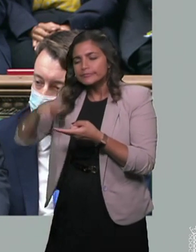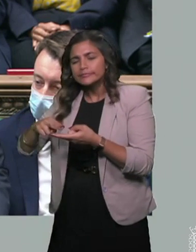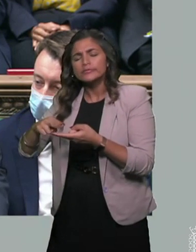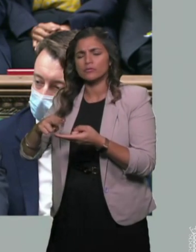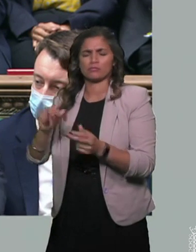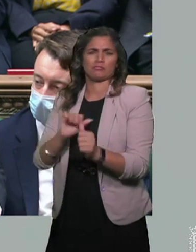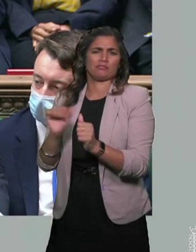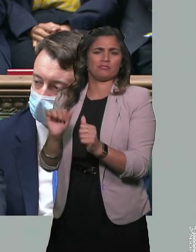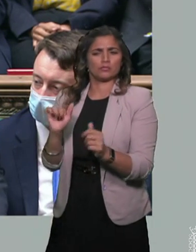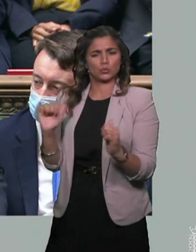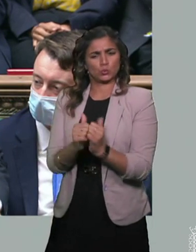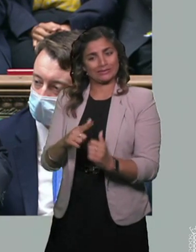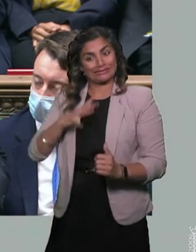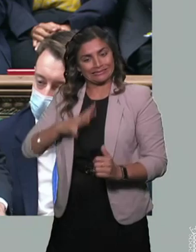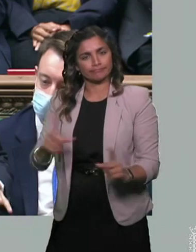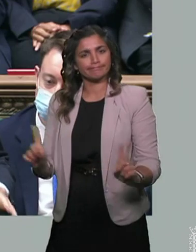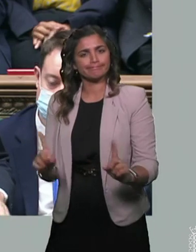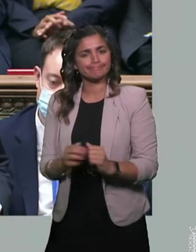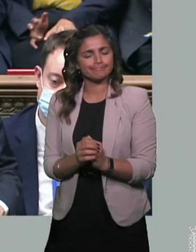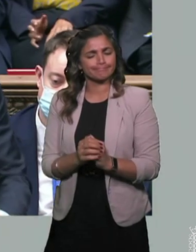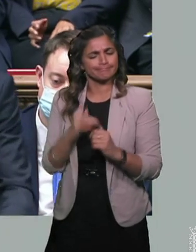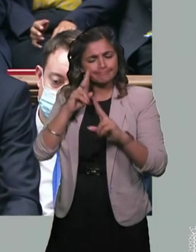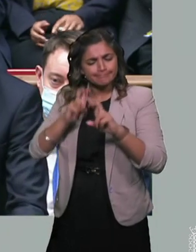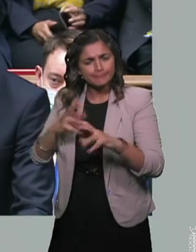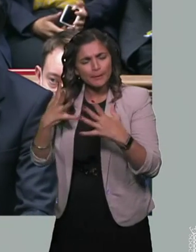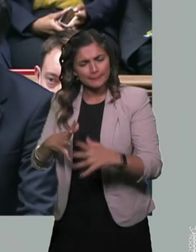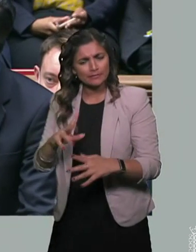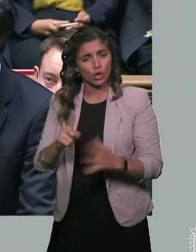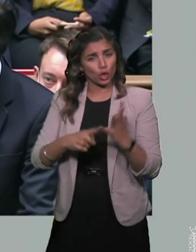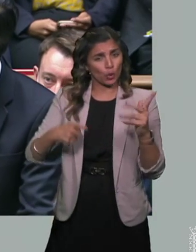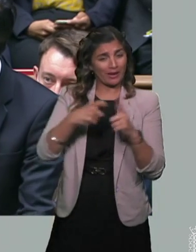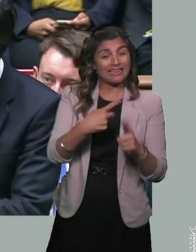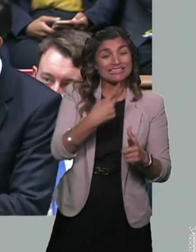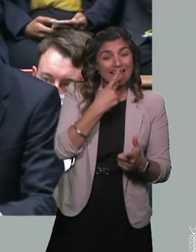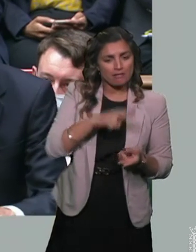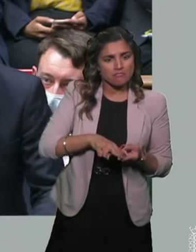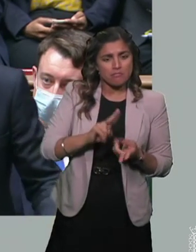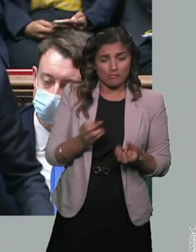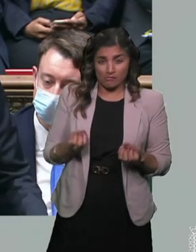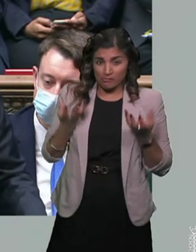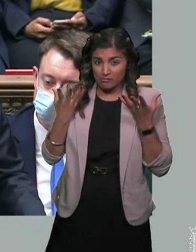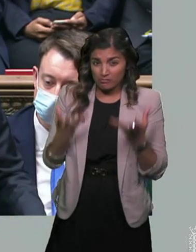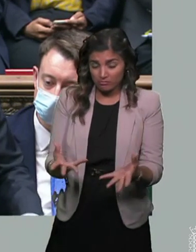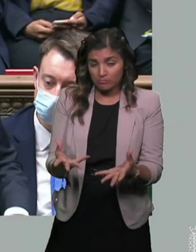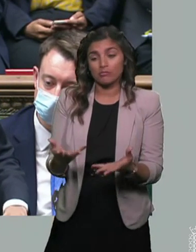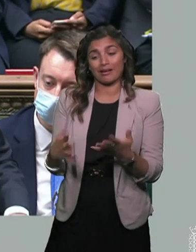The latest figures show the UK has the second highest spending on R&D tax reliefs in the OECD.